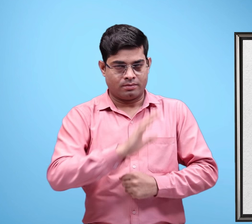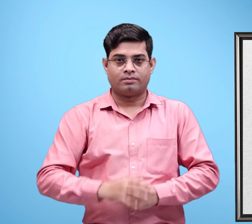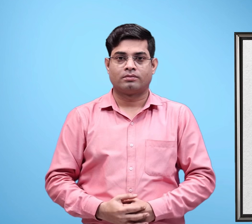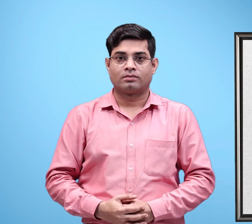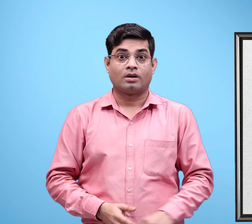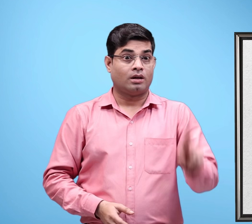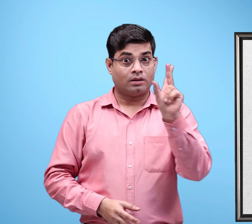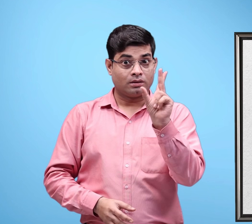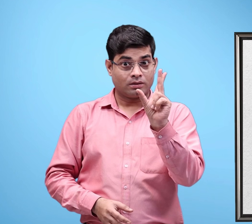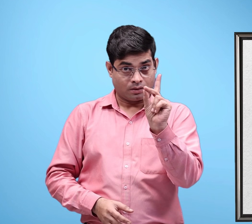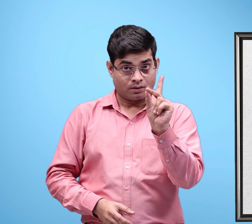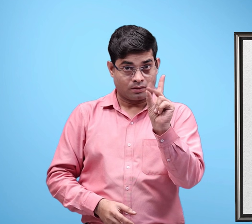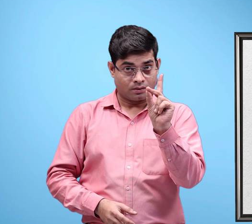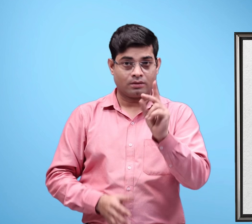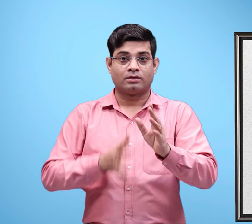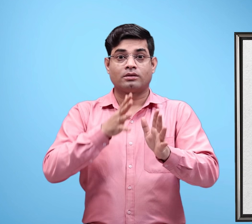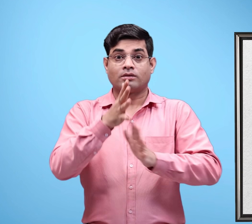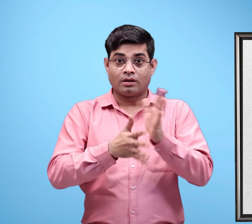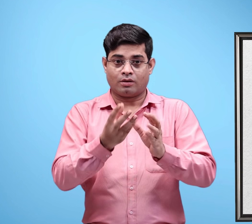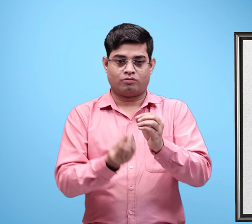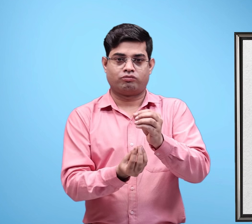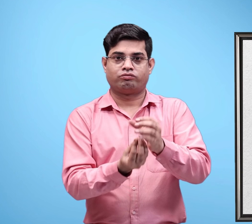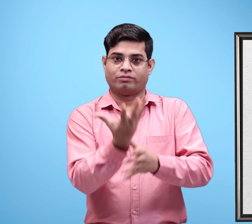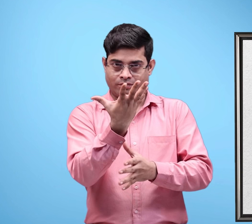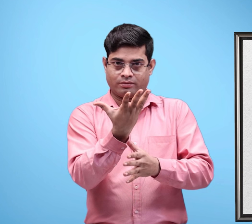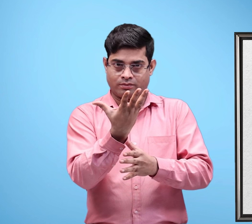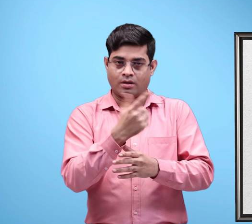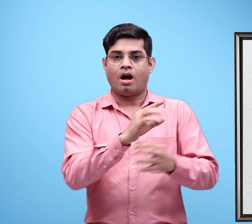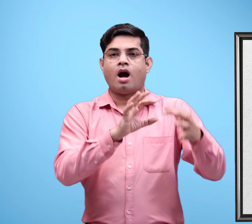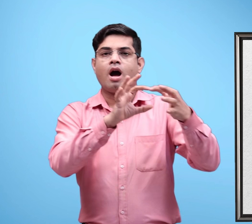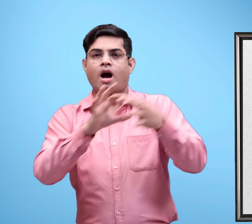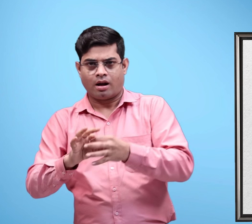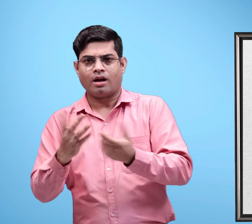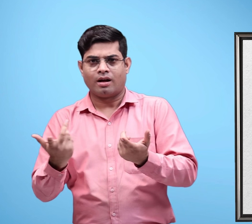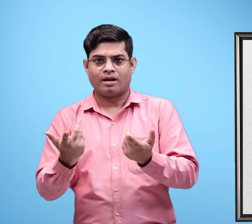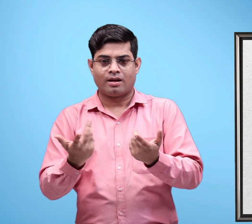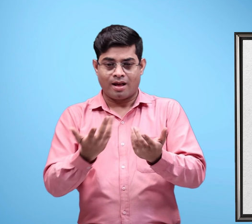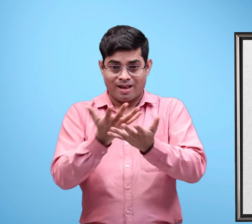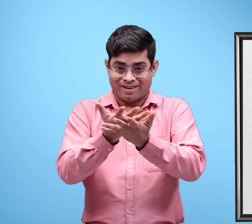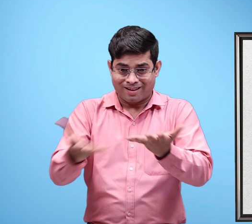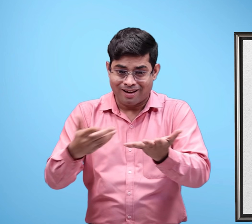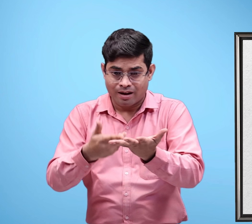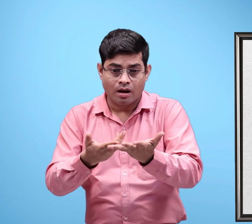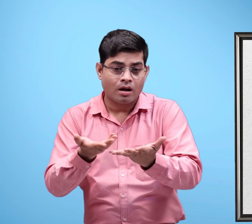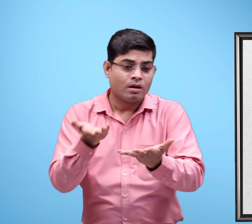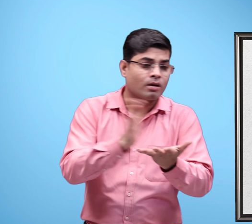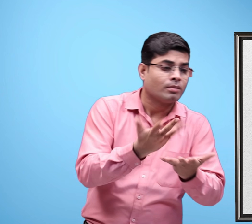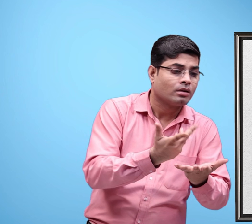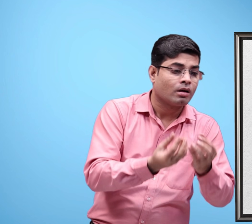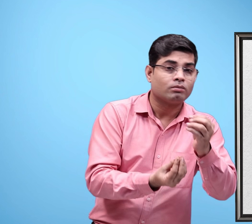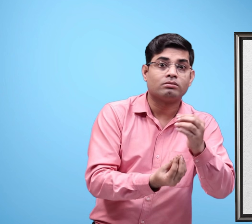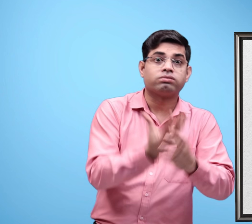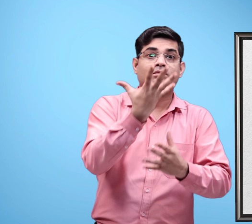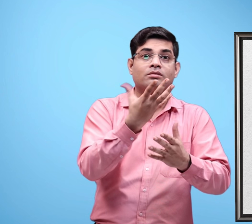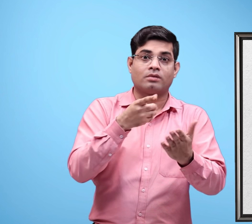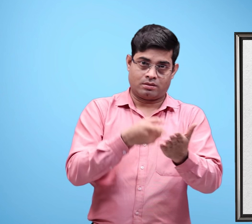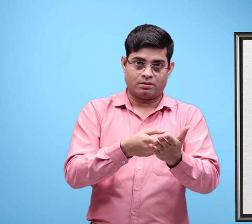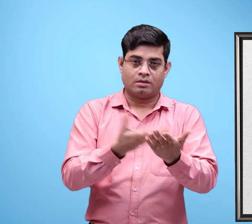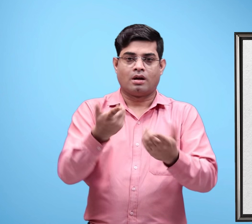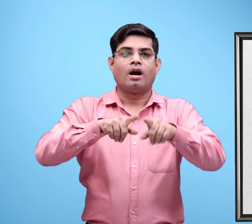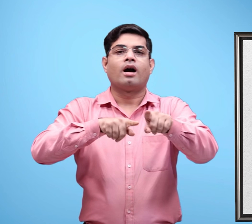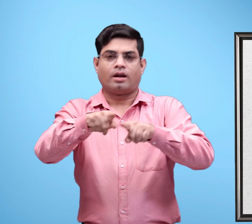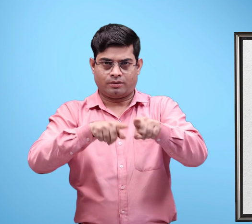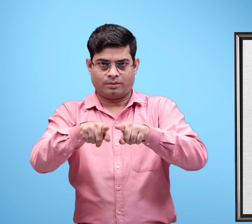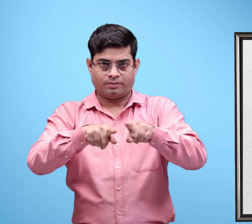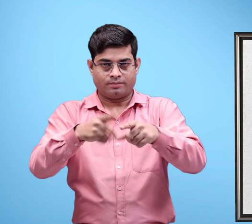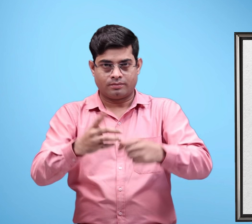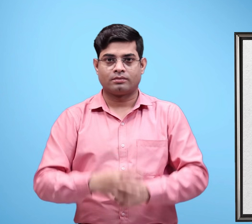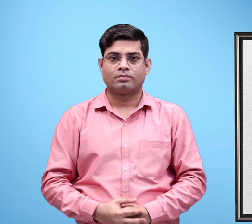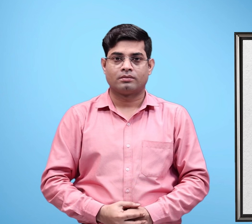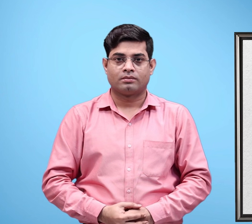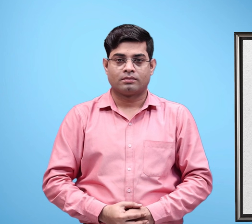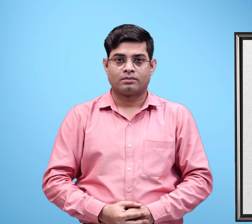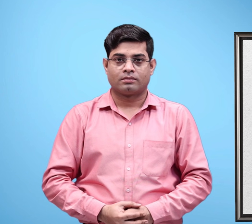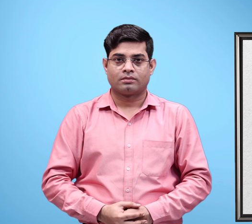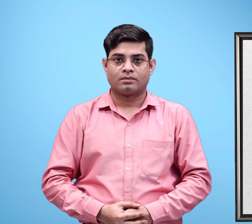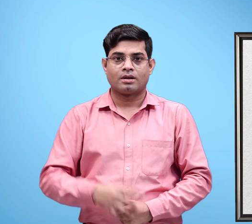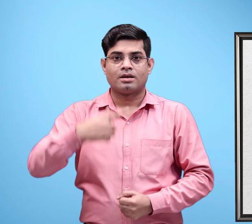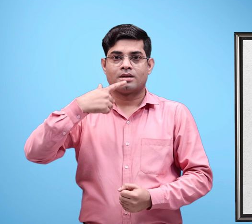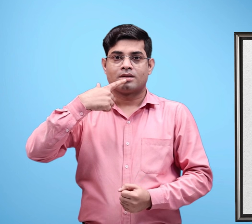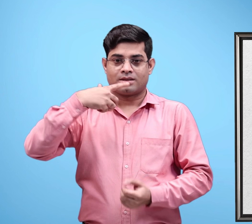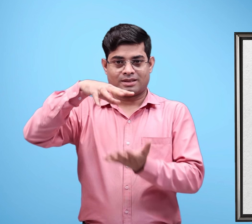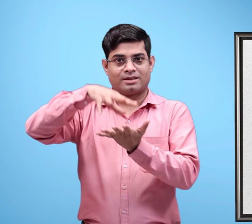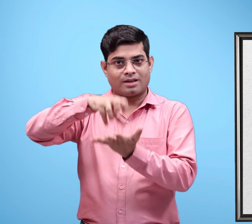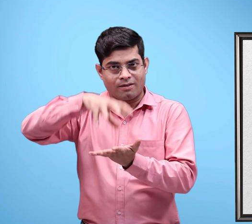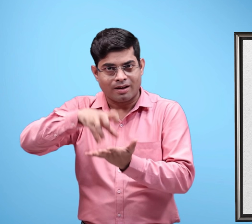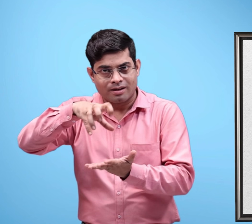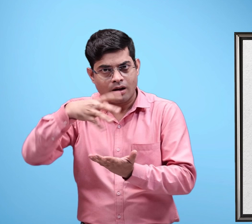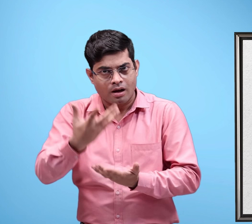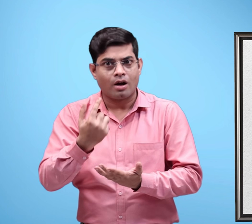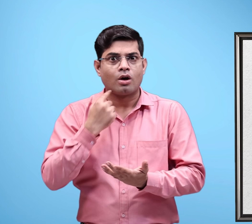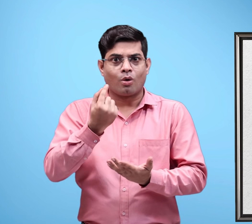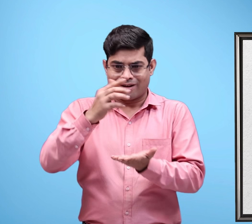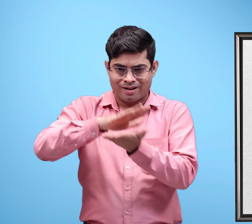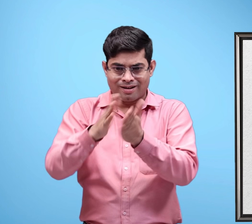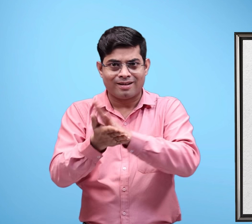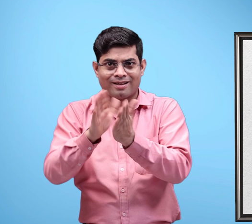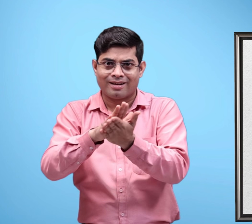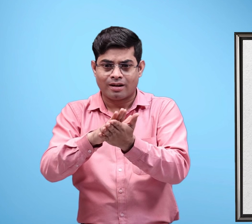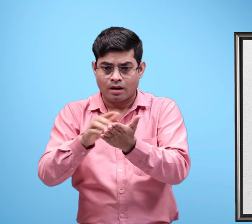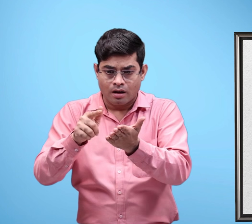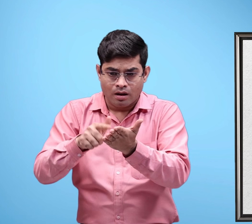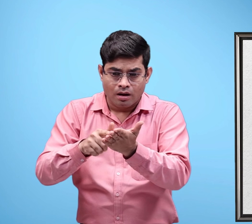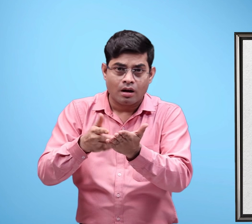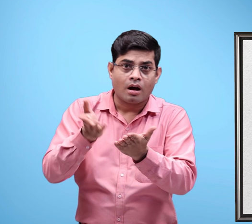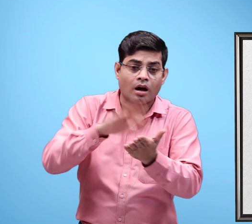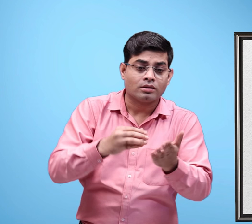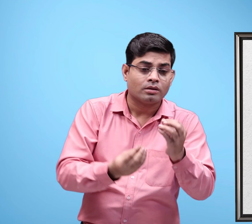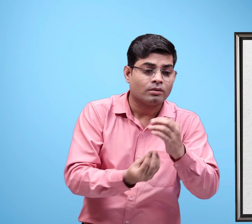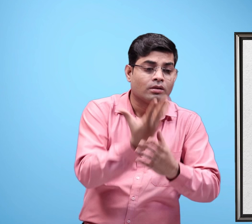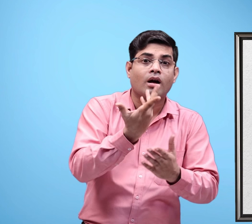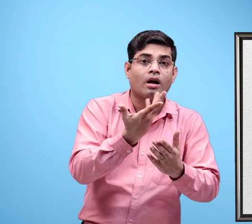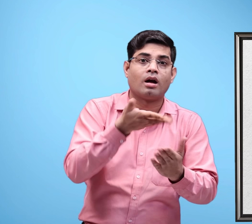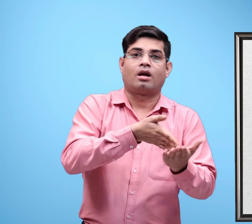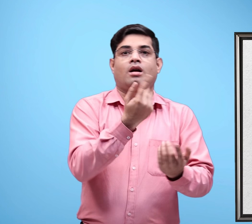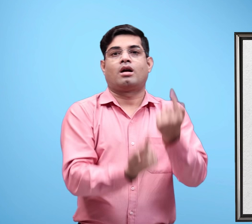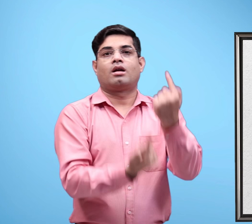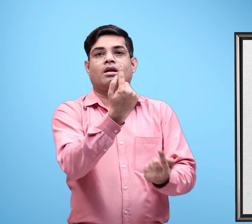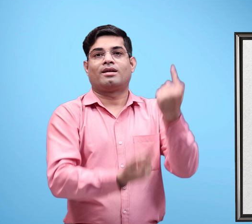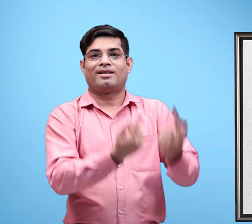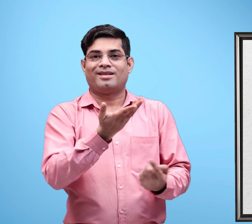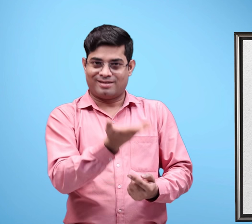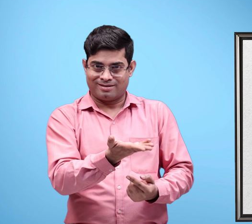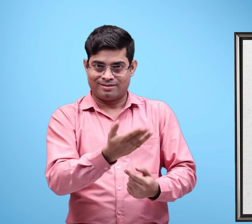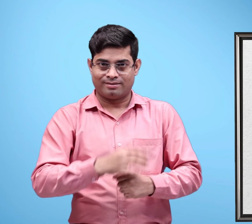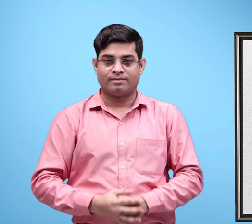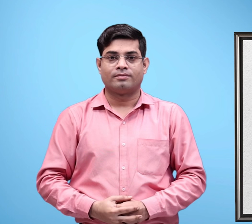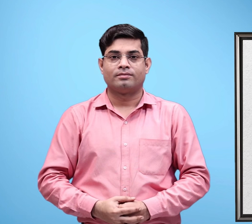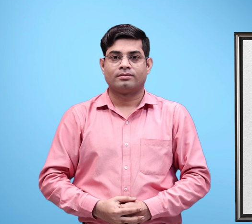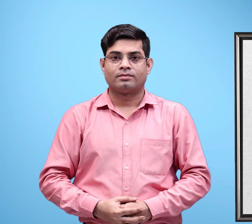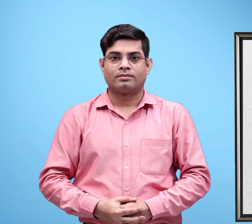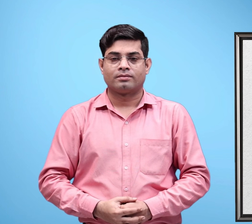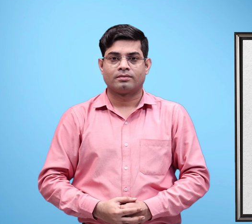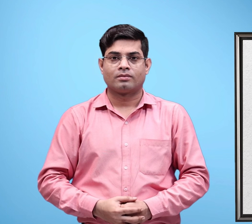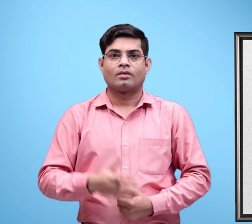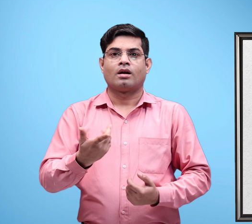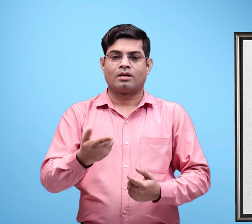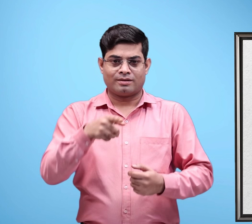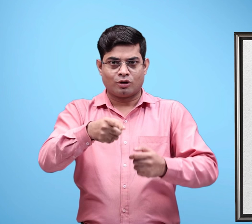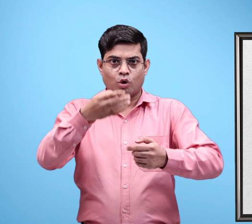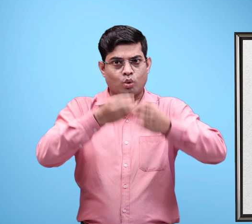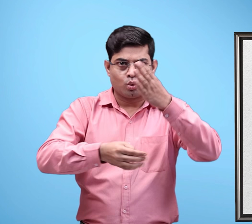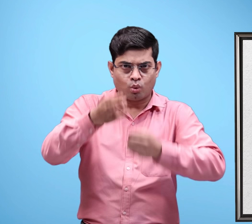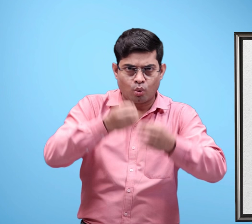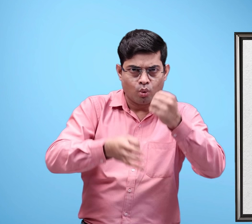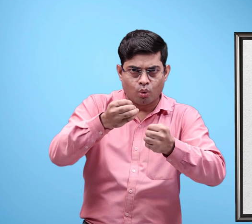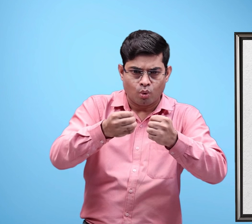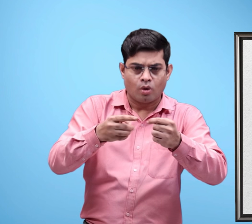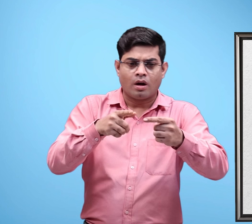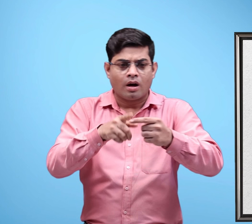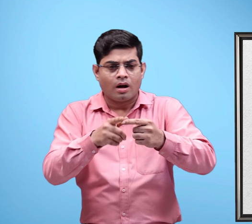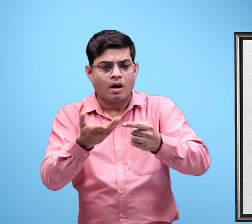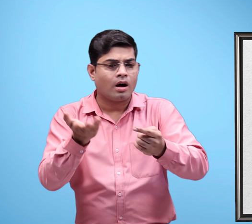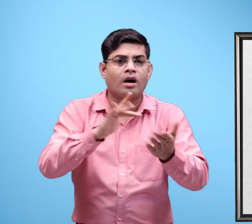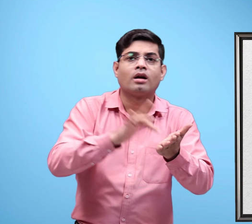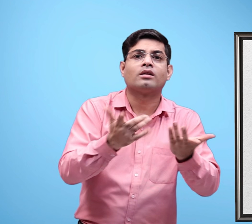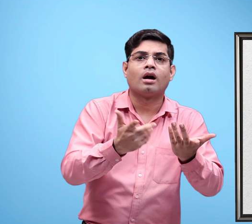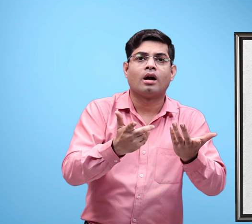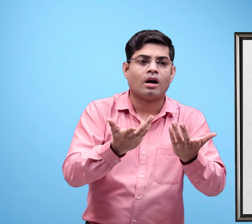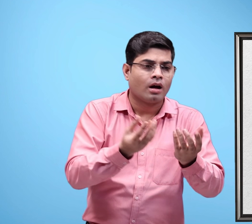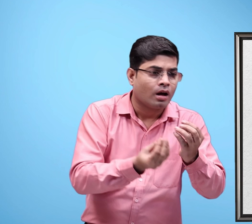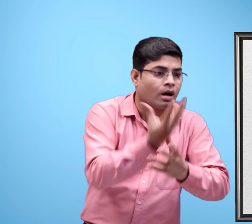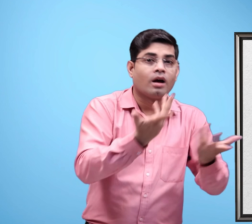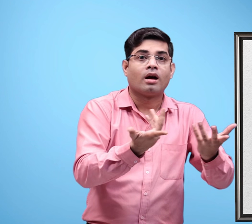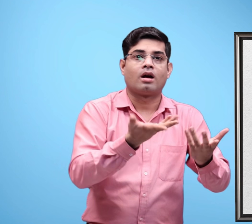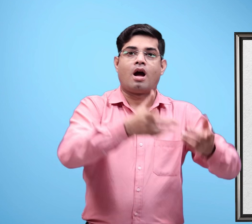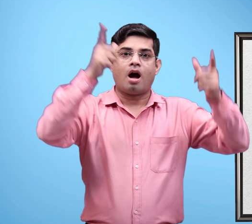The second signs for source refer to where something is found or from which we get something. For example, plants are the source sof food like rice and wheat, while animals are the sources of milk and eggs.